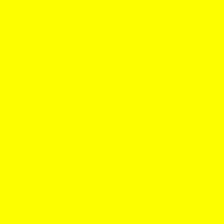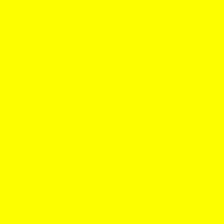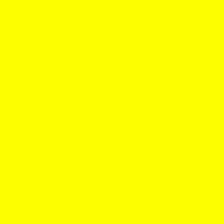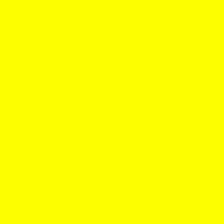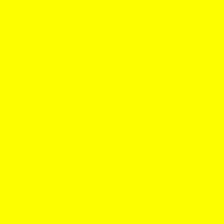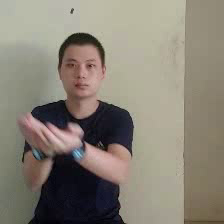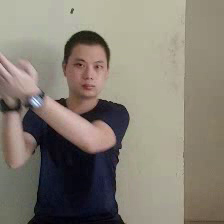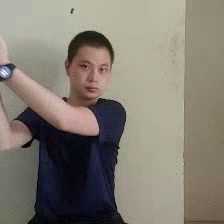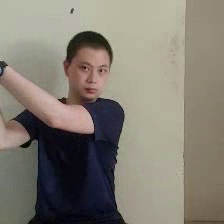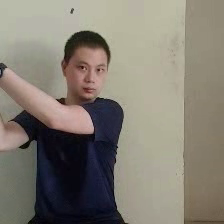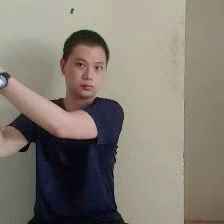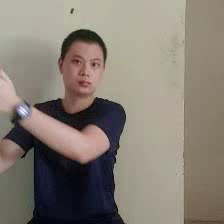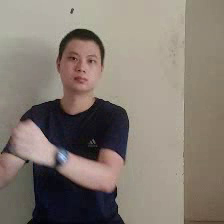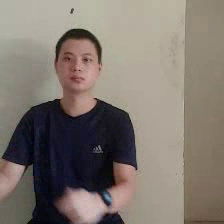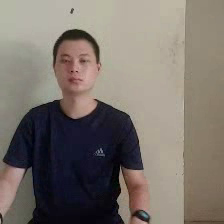Biếu tặng